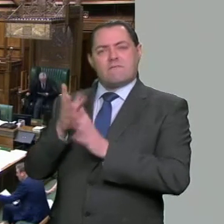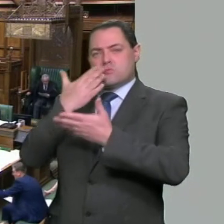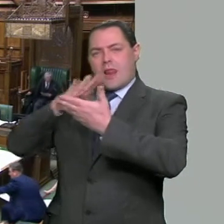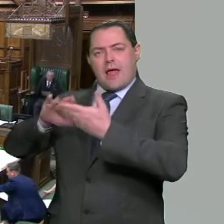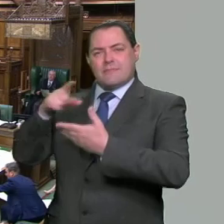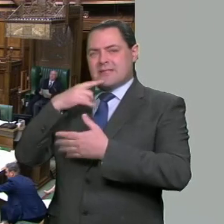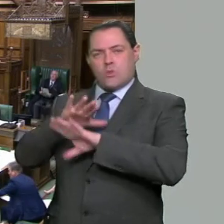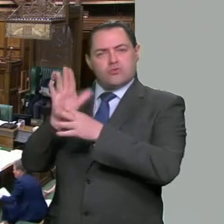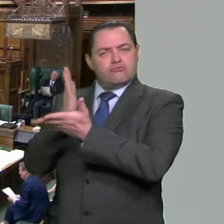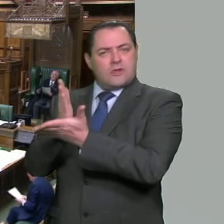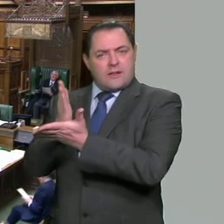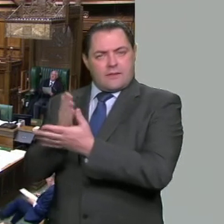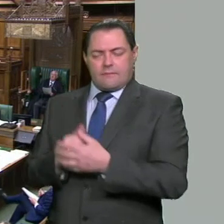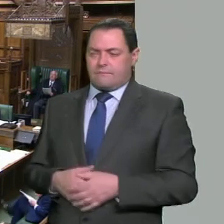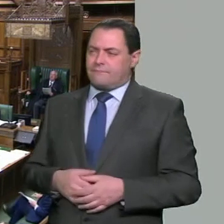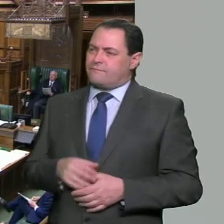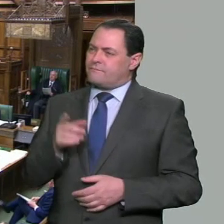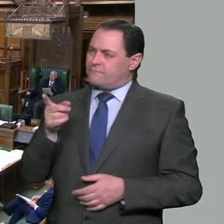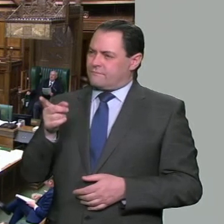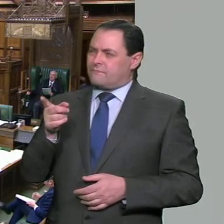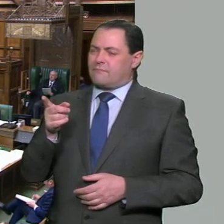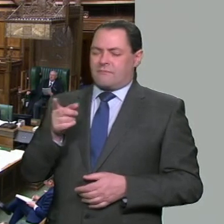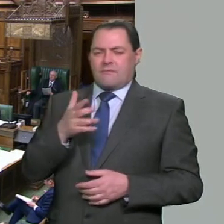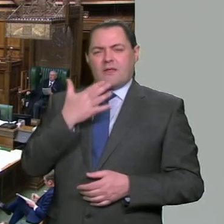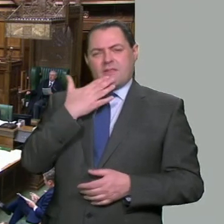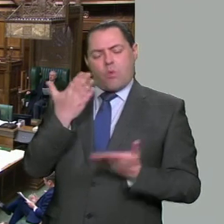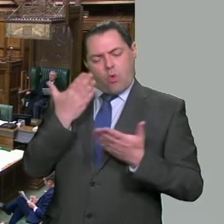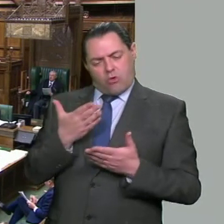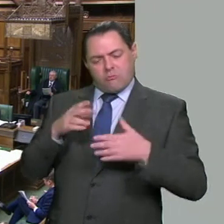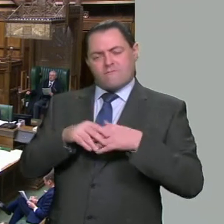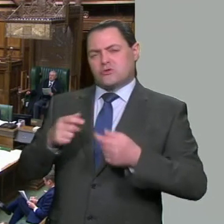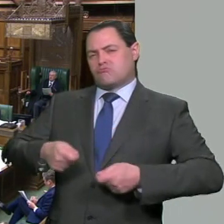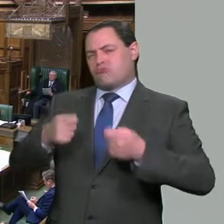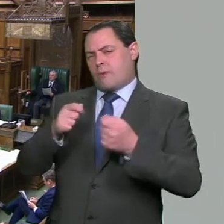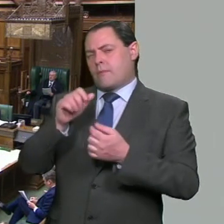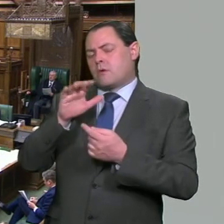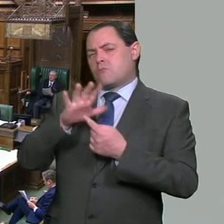My honourable Friend raises an important point.